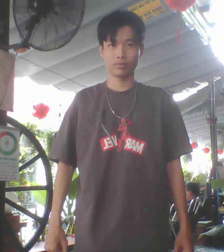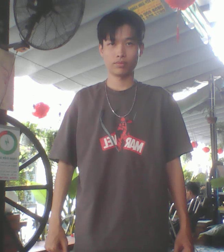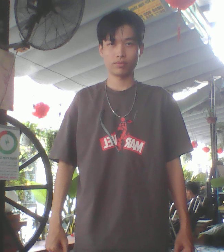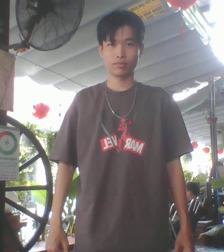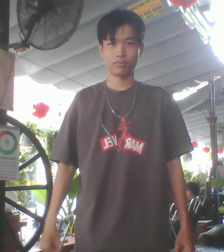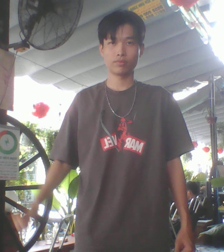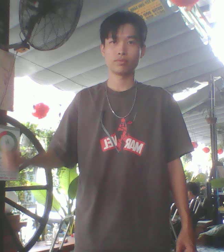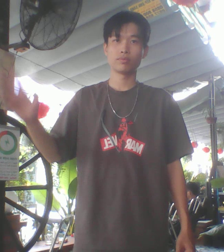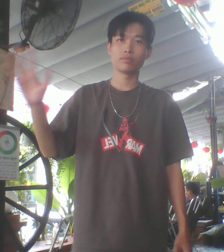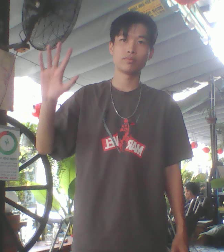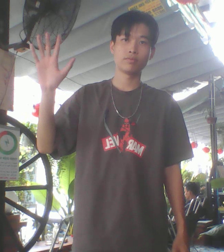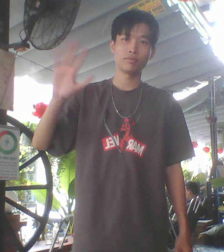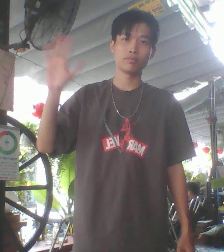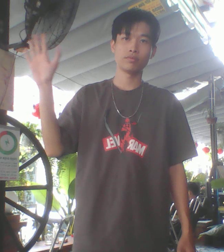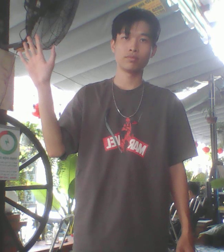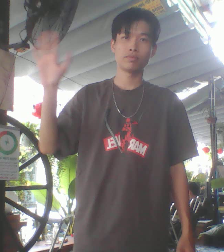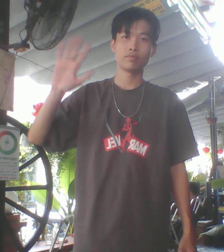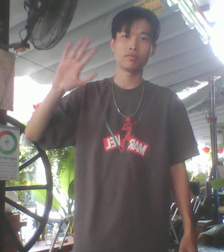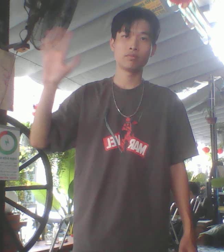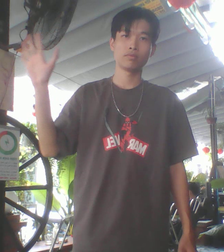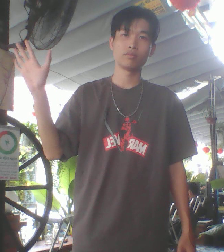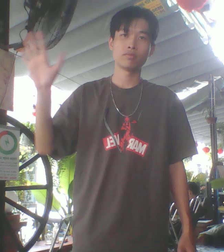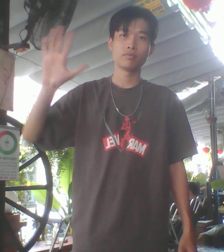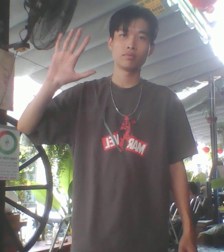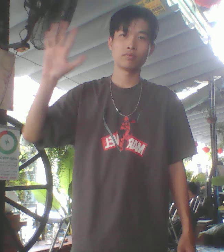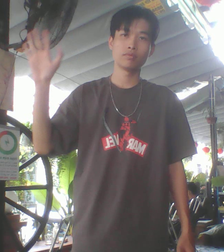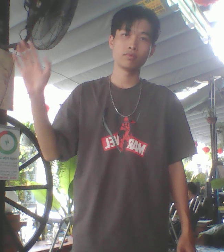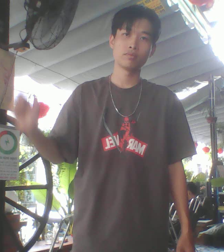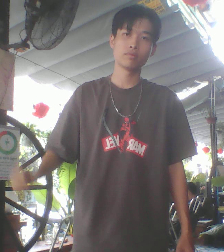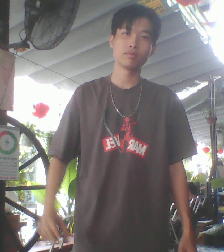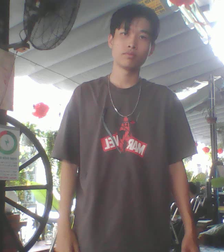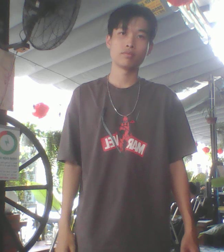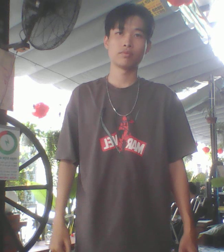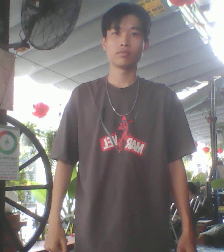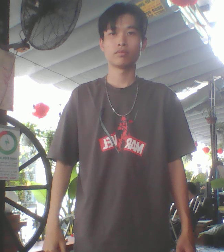xin chao